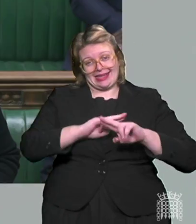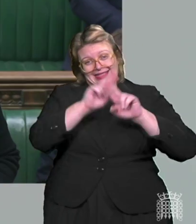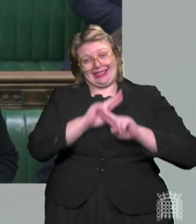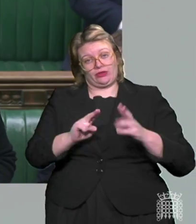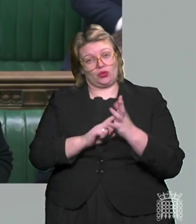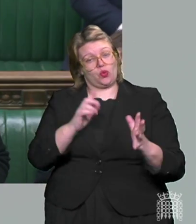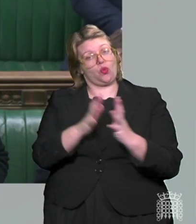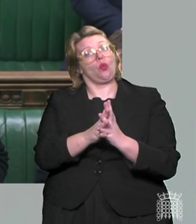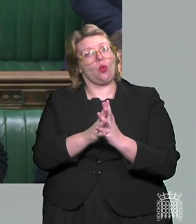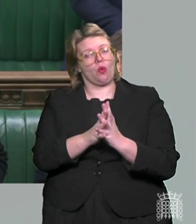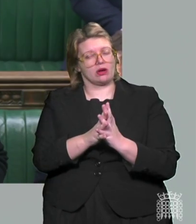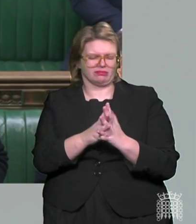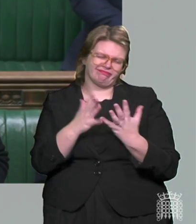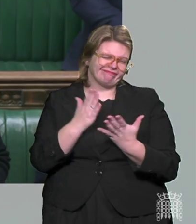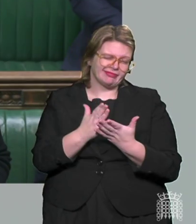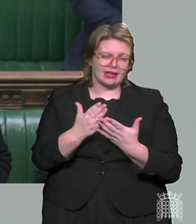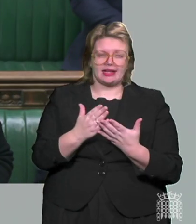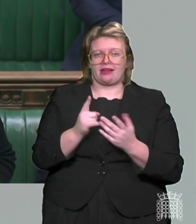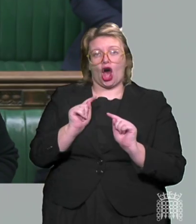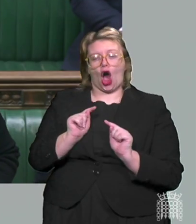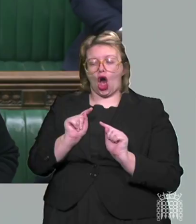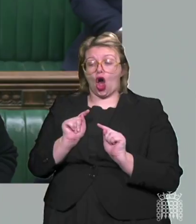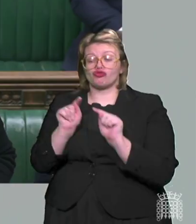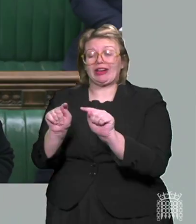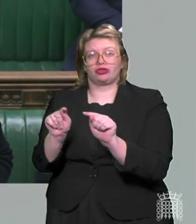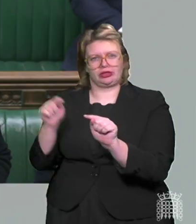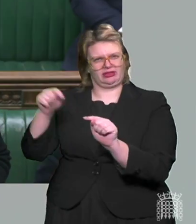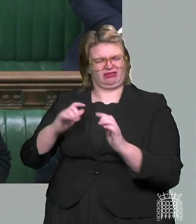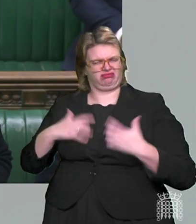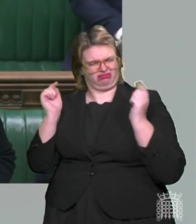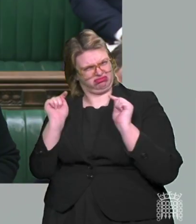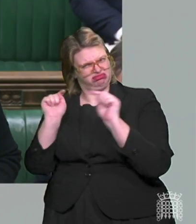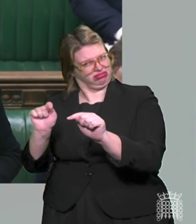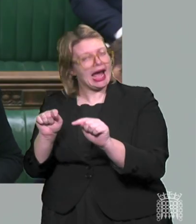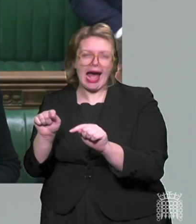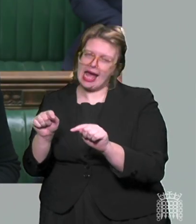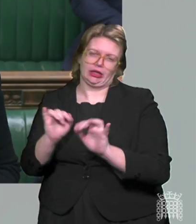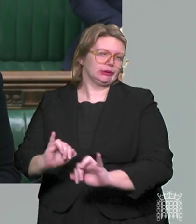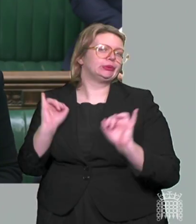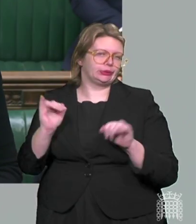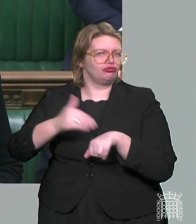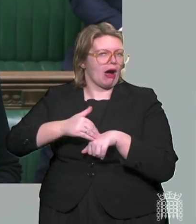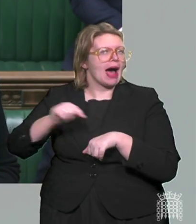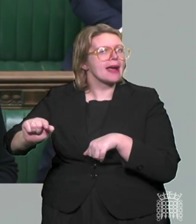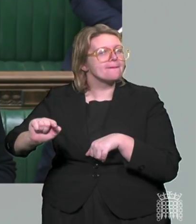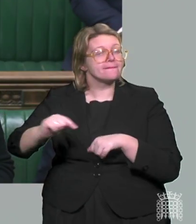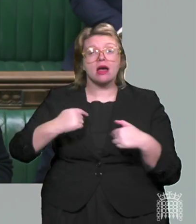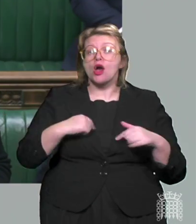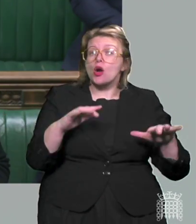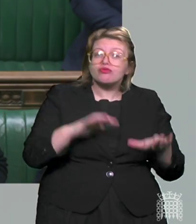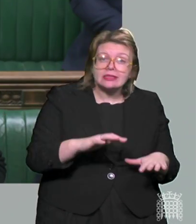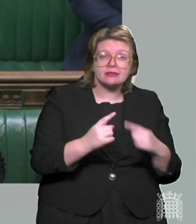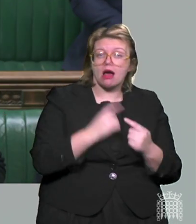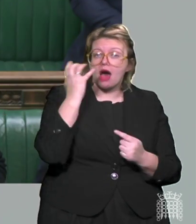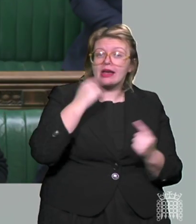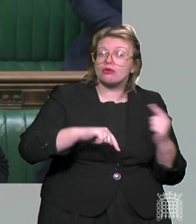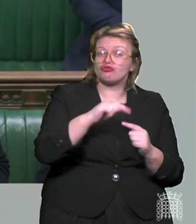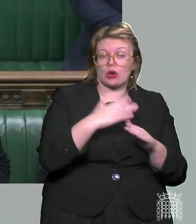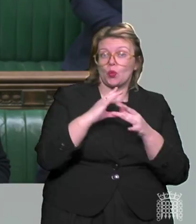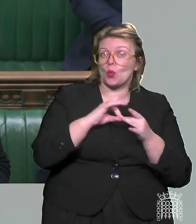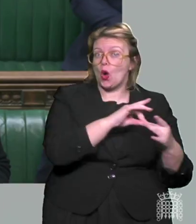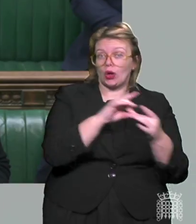At Ukraine’s invitation, we have joined a core group of states to discuss the establishment of a bespoke tribunal.